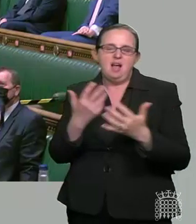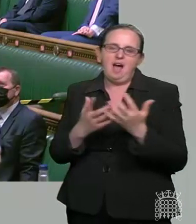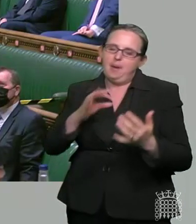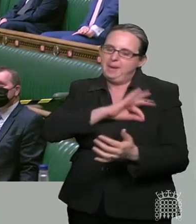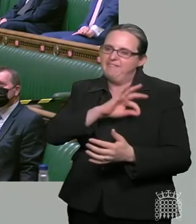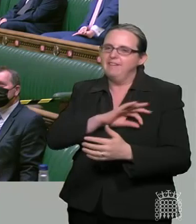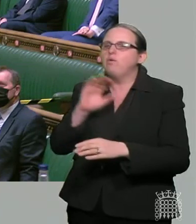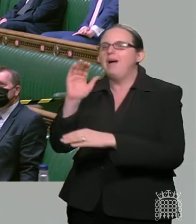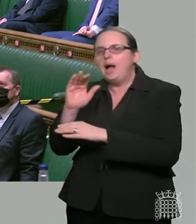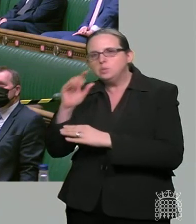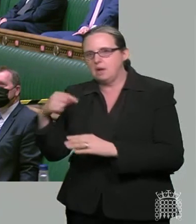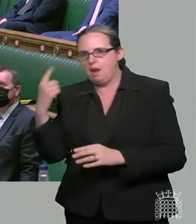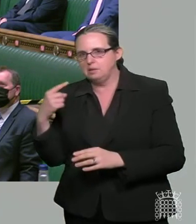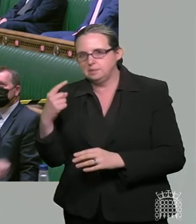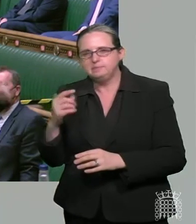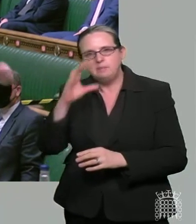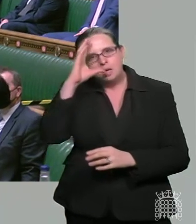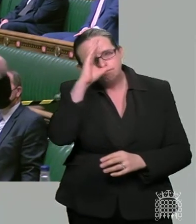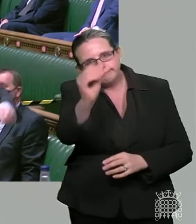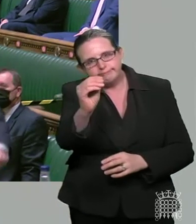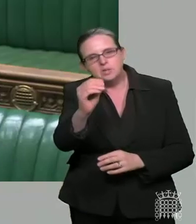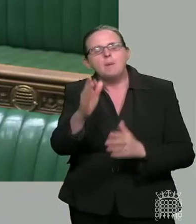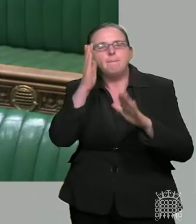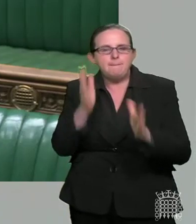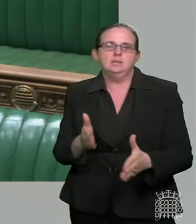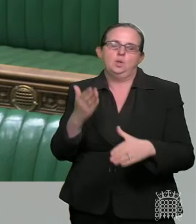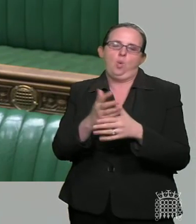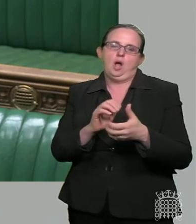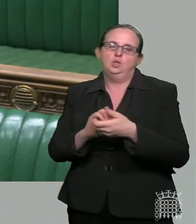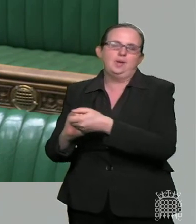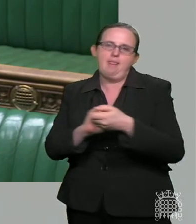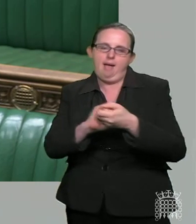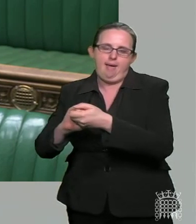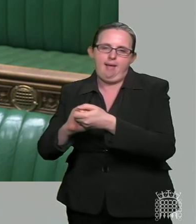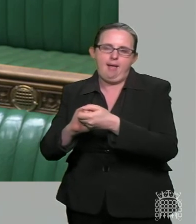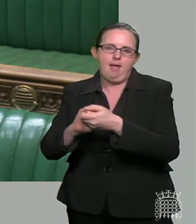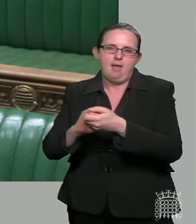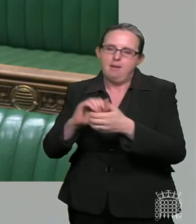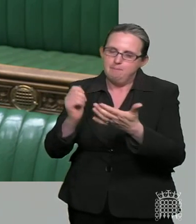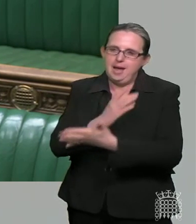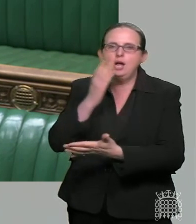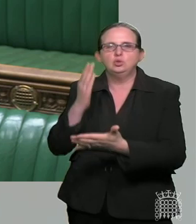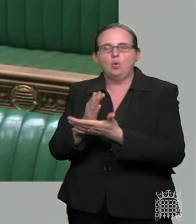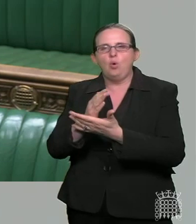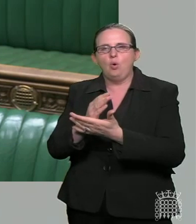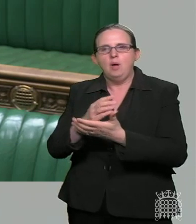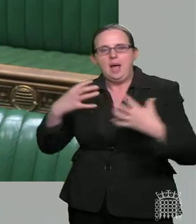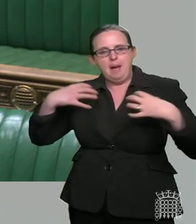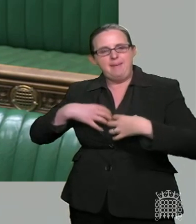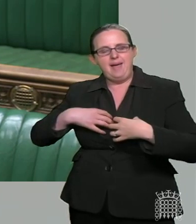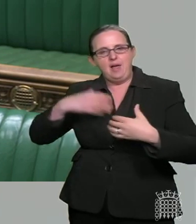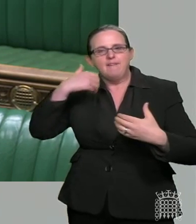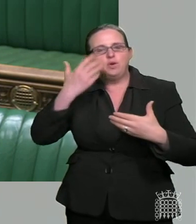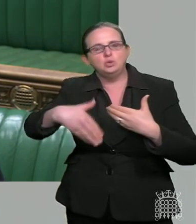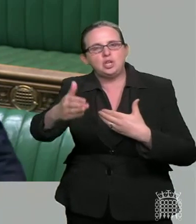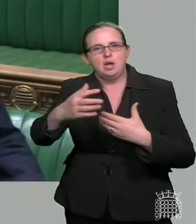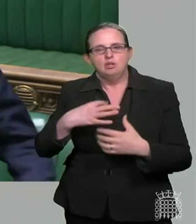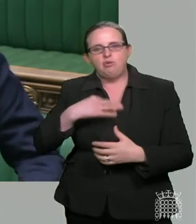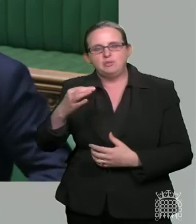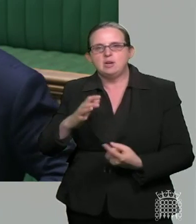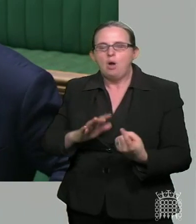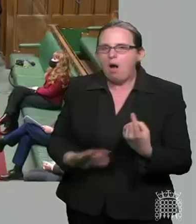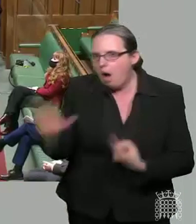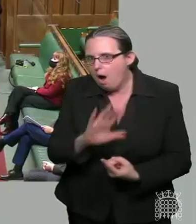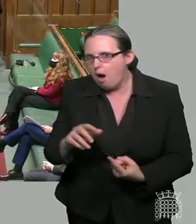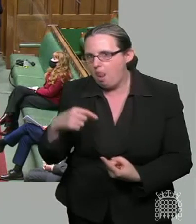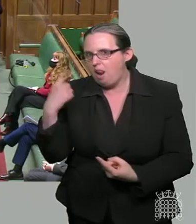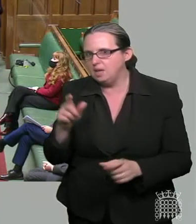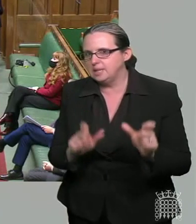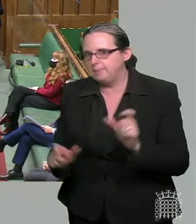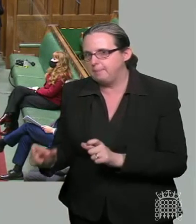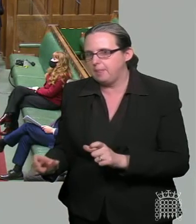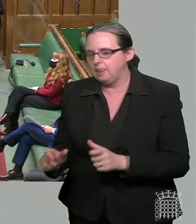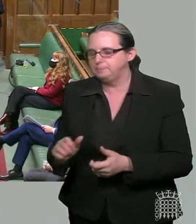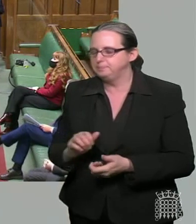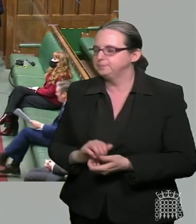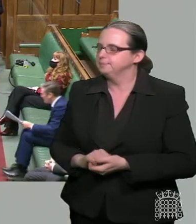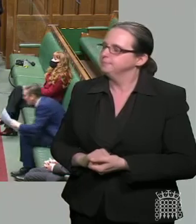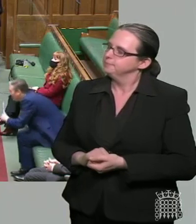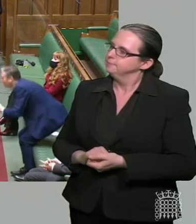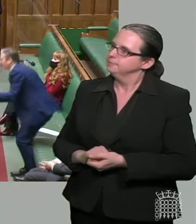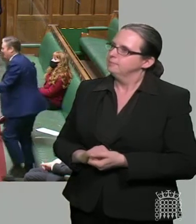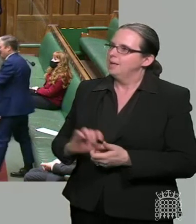However, I must tell my honourable Friend in all candour that what we need to do is work together to ensure that that glad day returns when we have a Mayor who truly represents all Londoners.